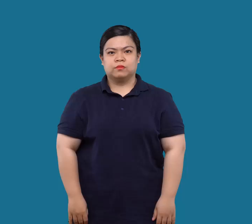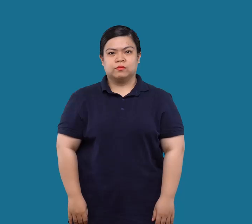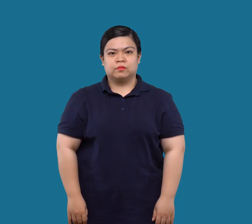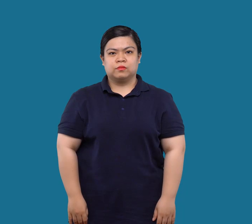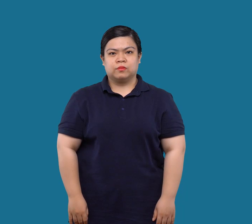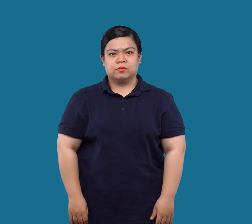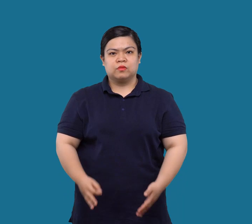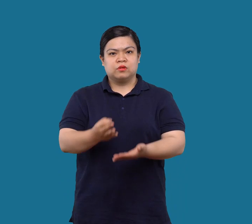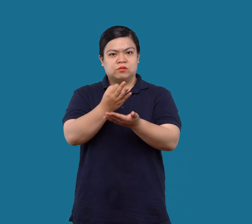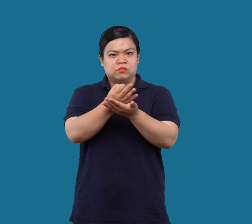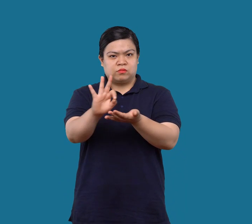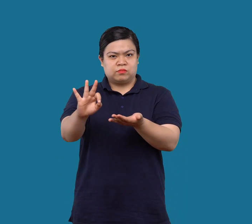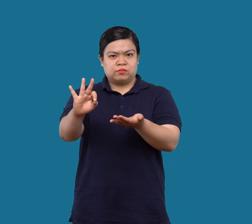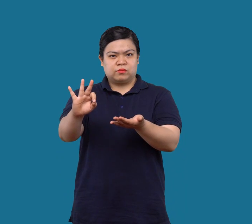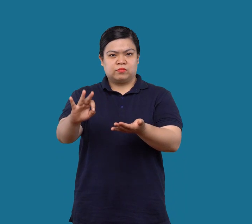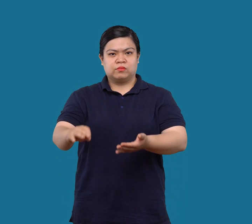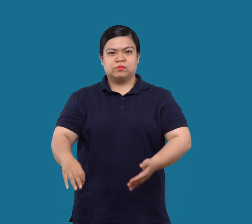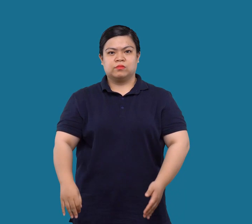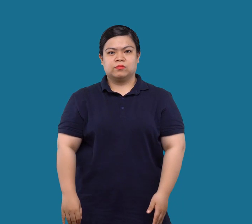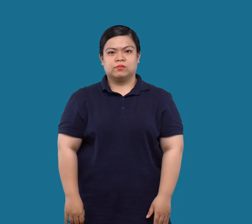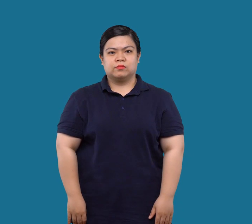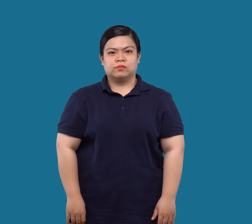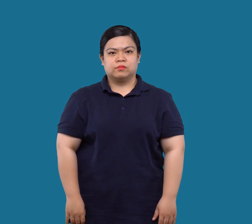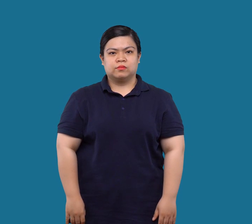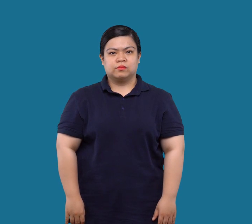thừa